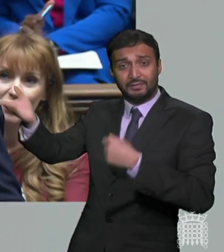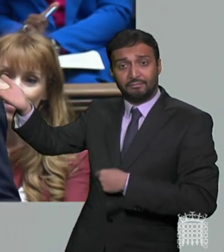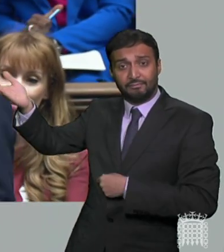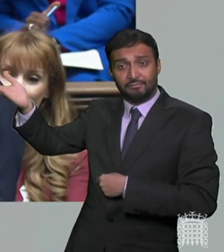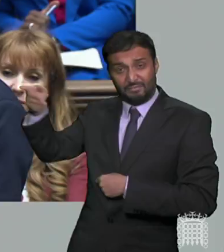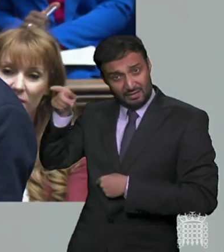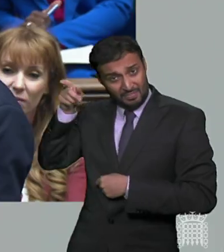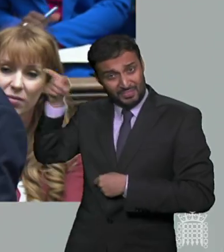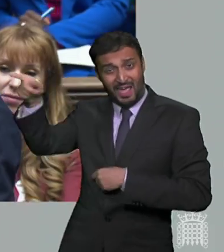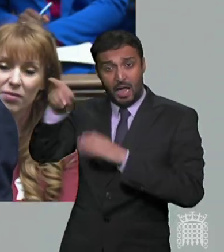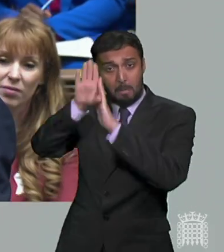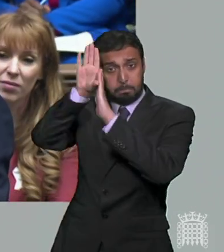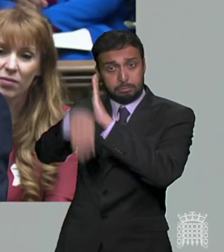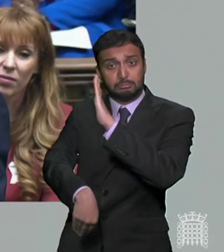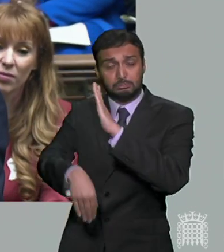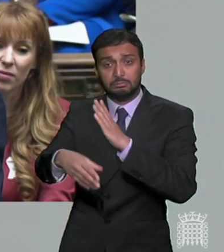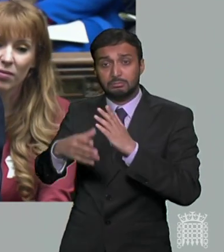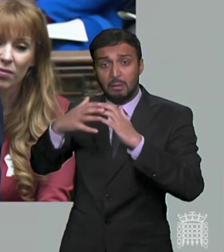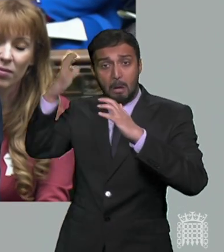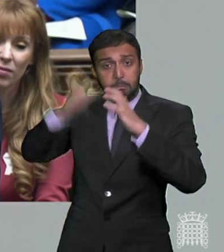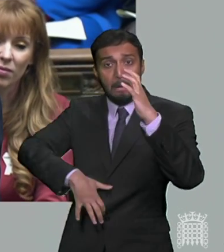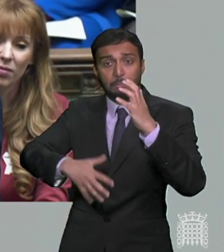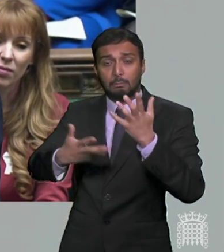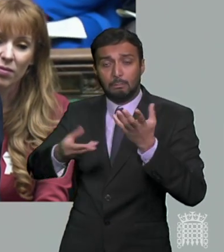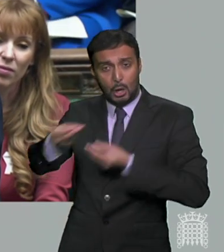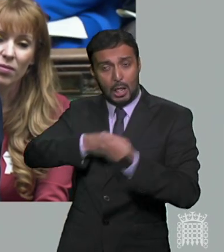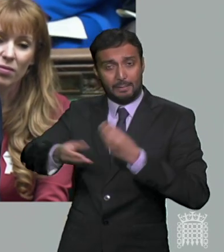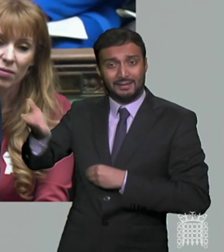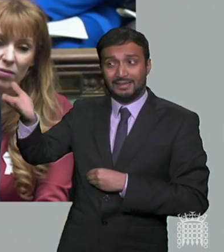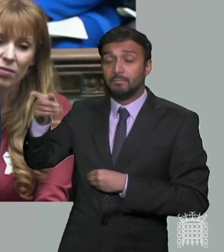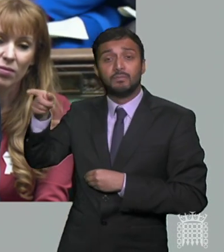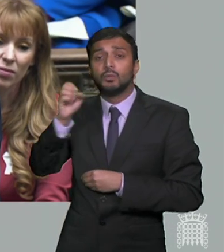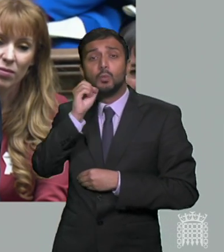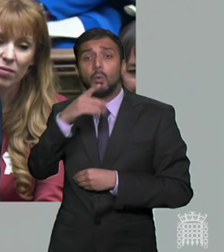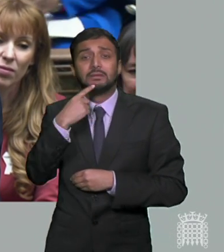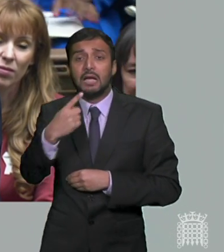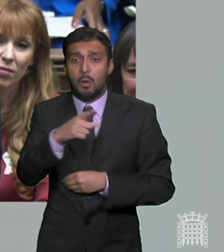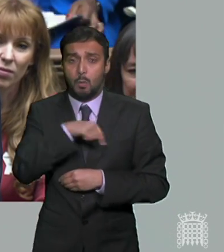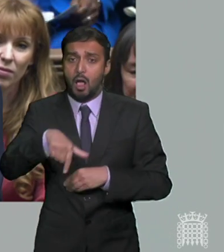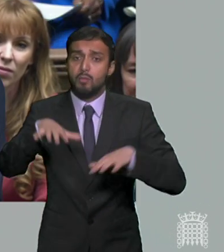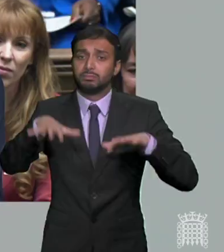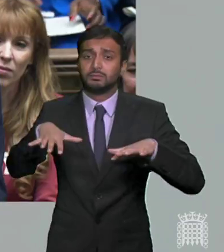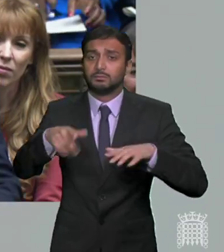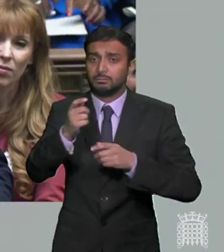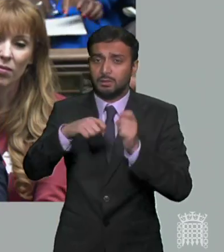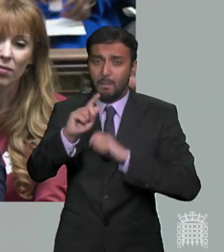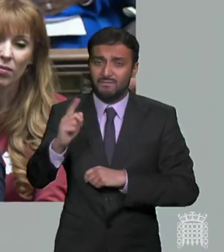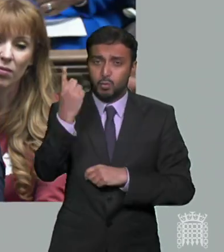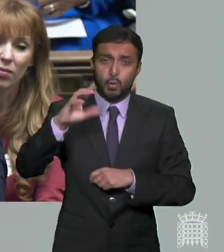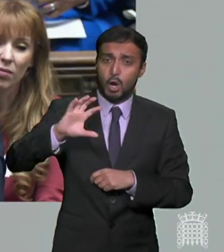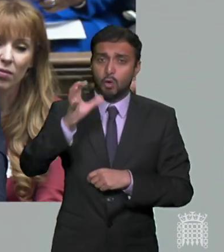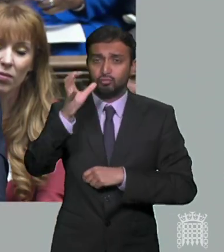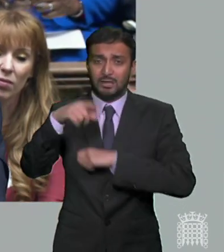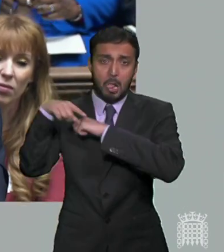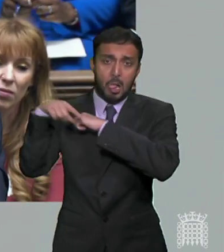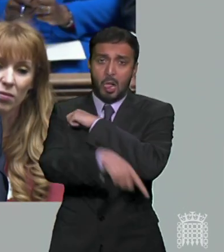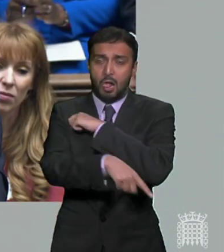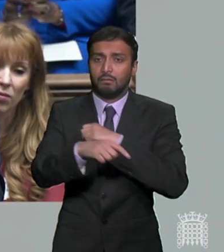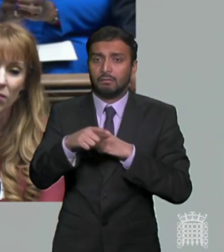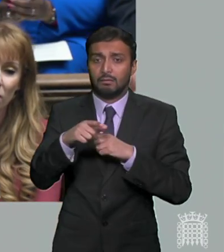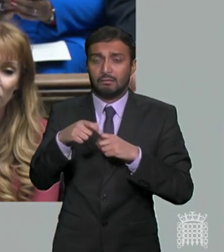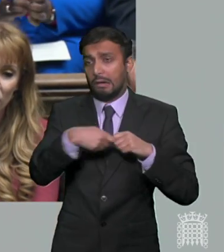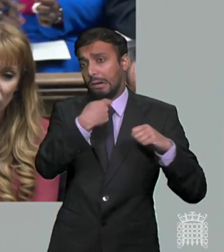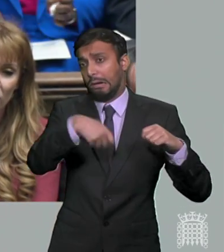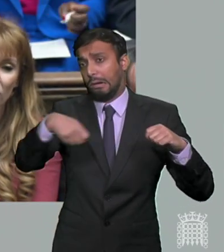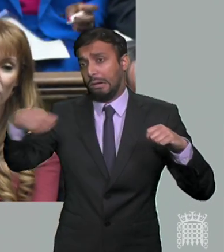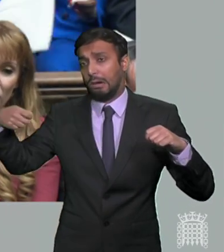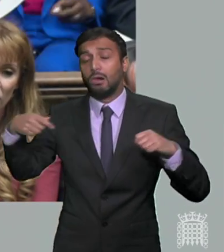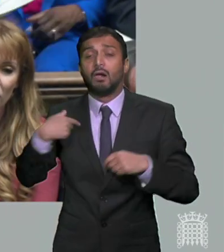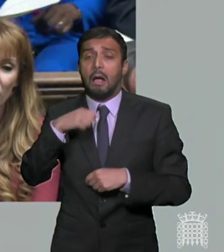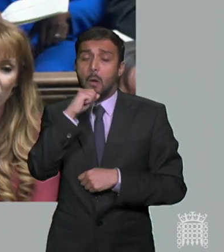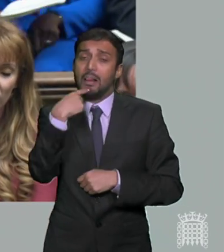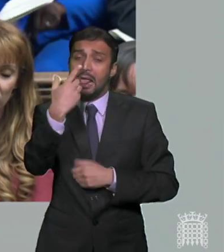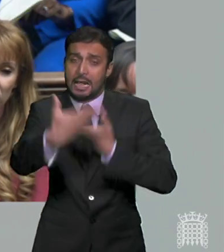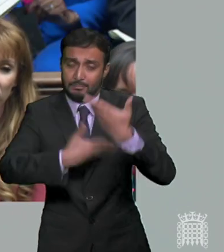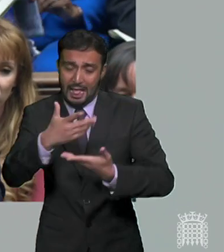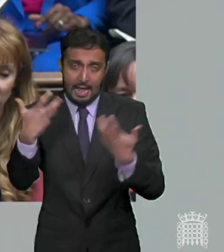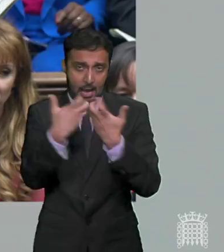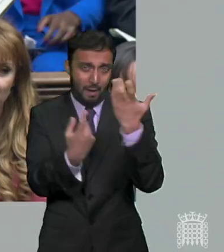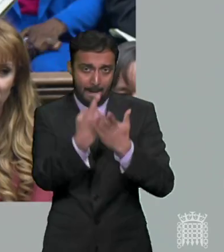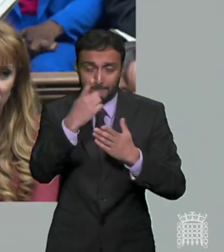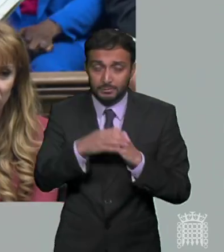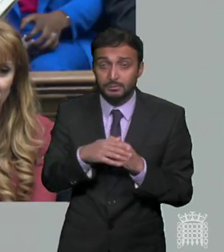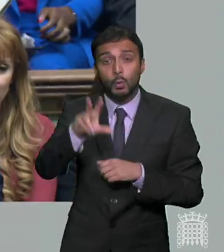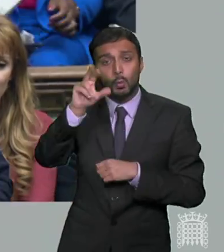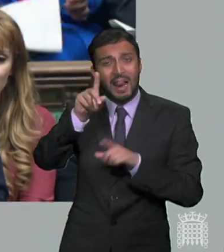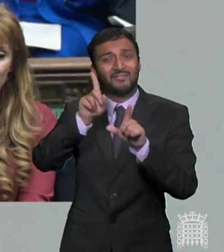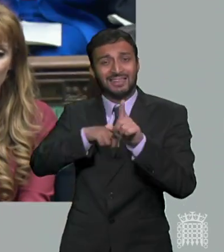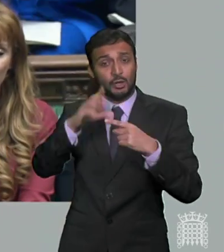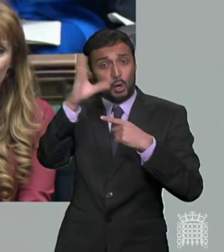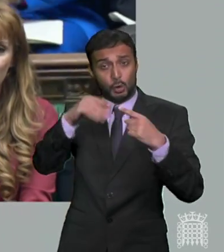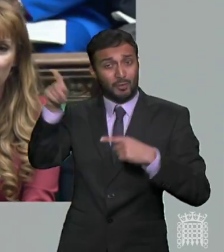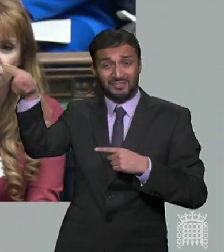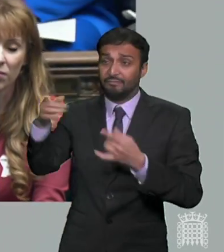And I noticed this, Mr Speaker. The Prime Minister will not say why Britain is set to be the first into a recession and the last out, so I will: 12 years of Tory failure, followed by 12 weeks of Tory chaos.